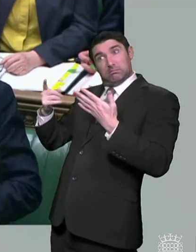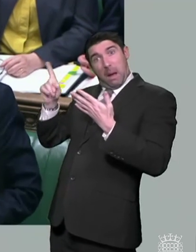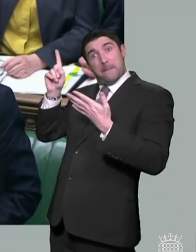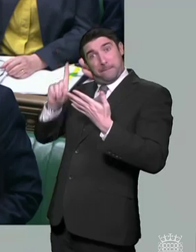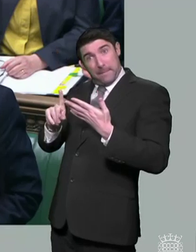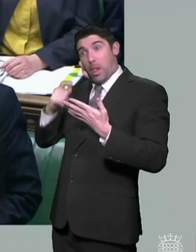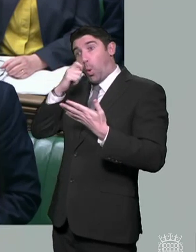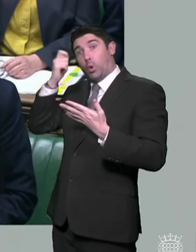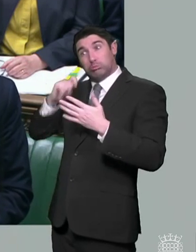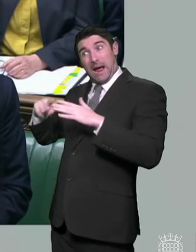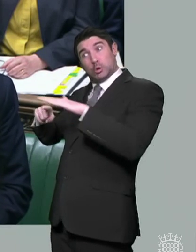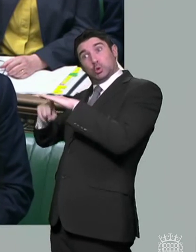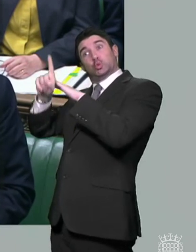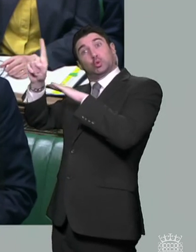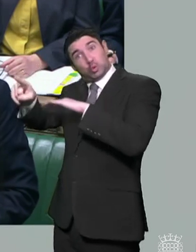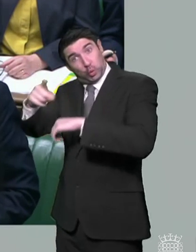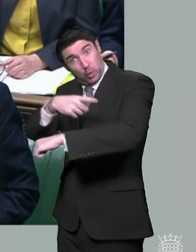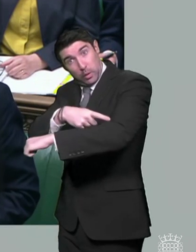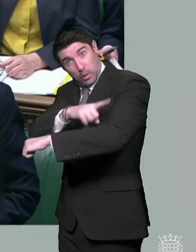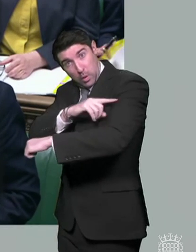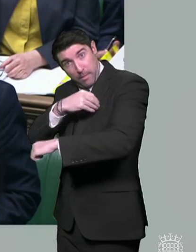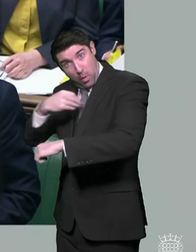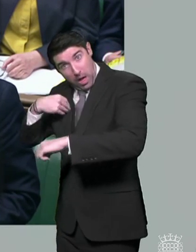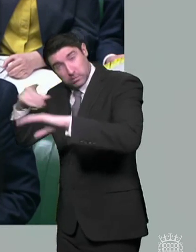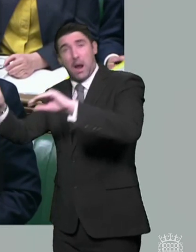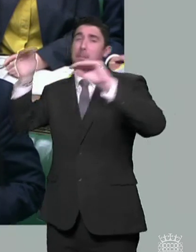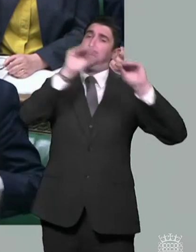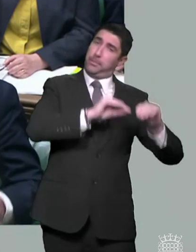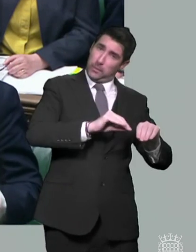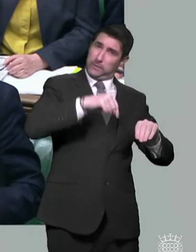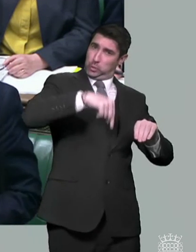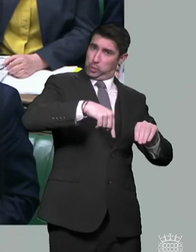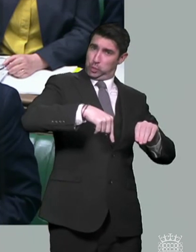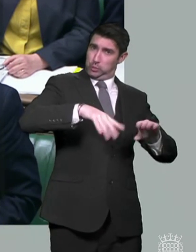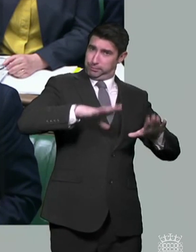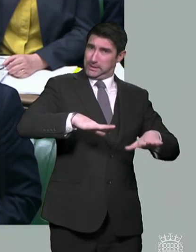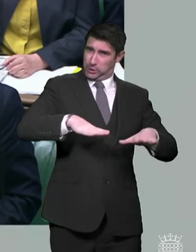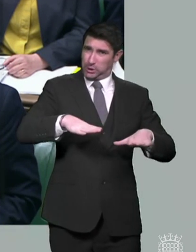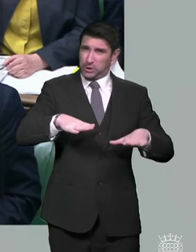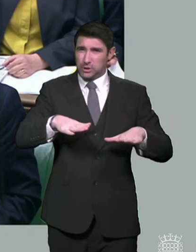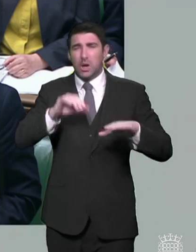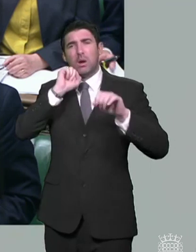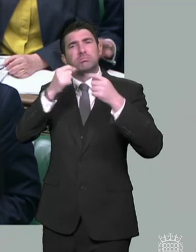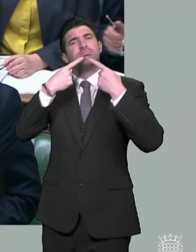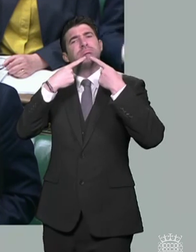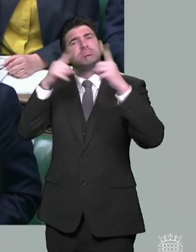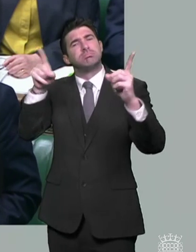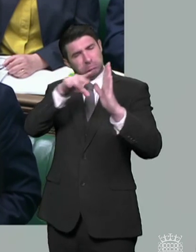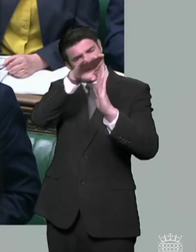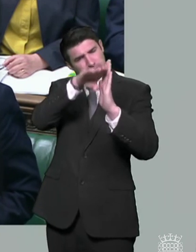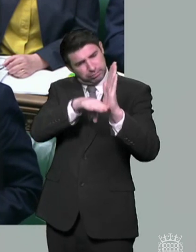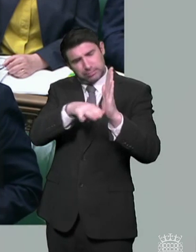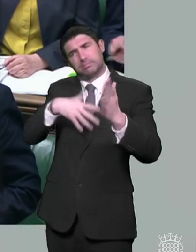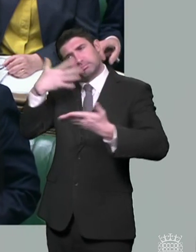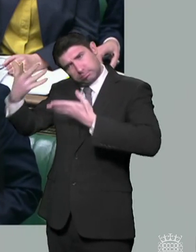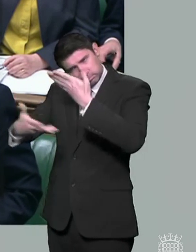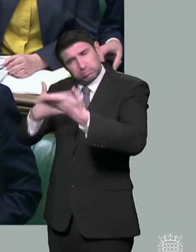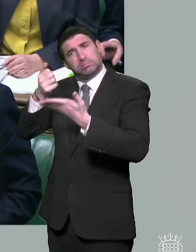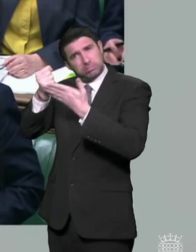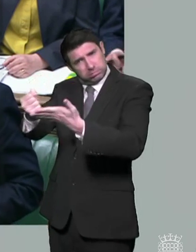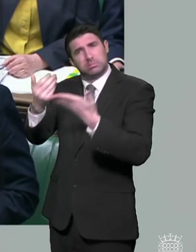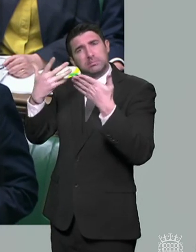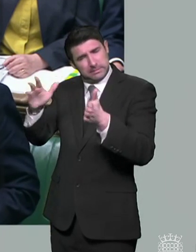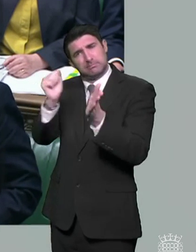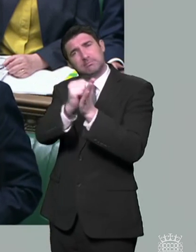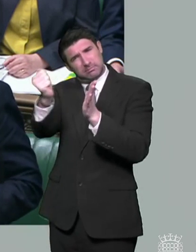I have set out for the House, as I know my right honourable Friend the Home Secretary has already, the big, big package of measures that we are putting in to help people fleeing Ukraine.